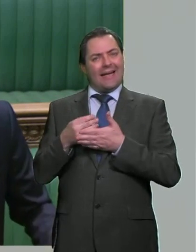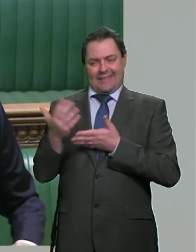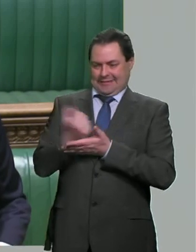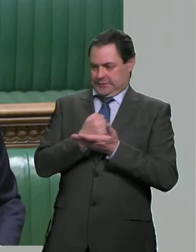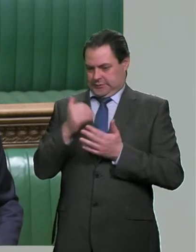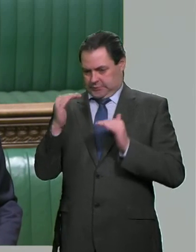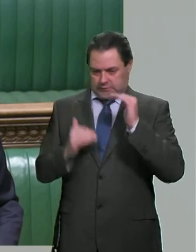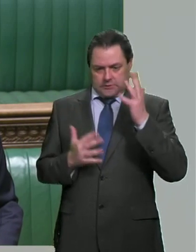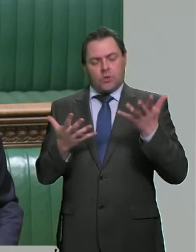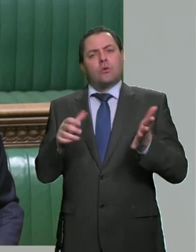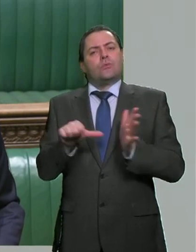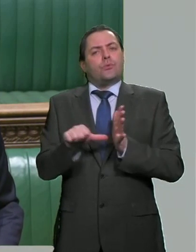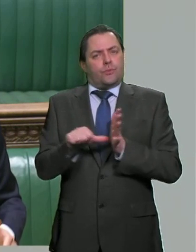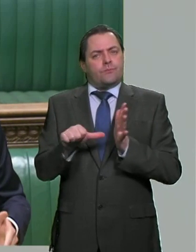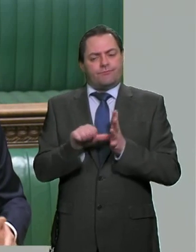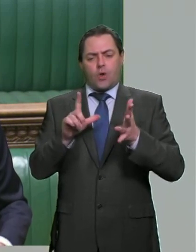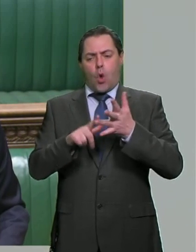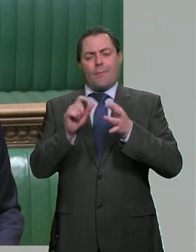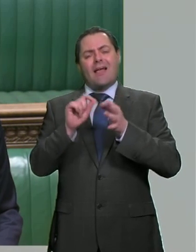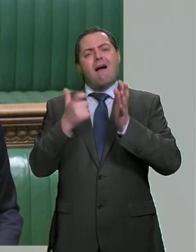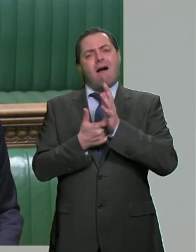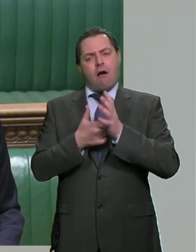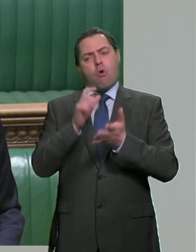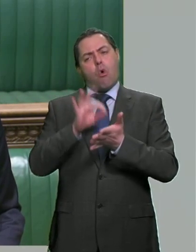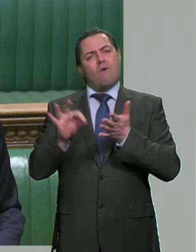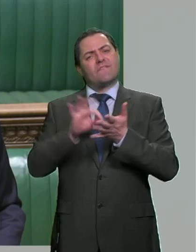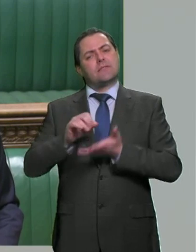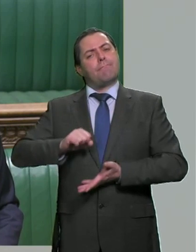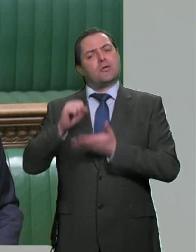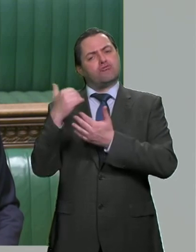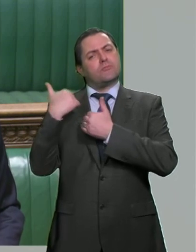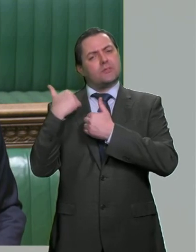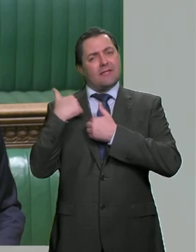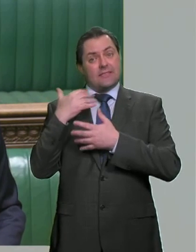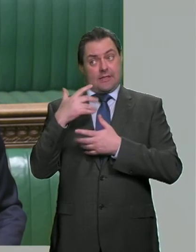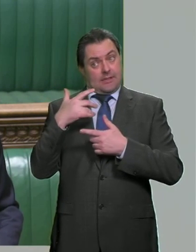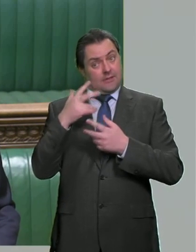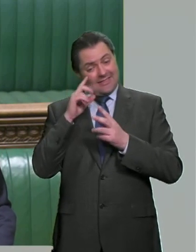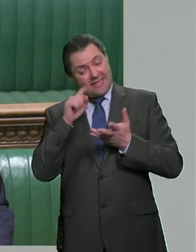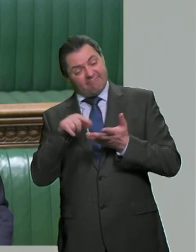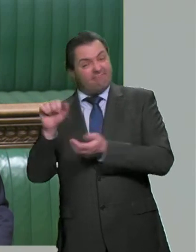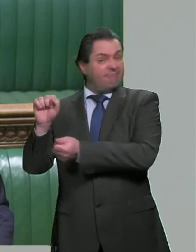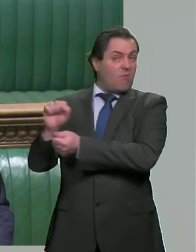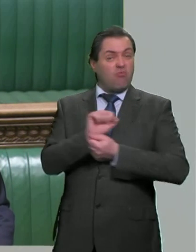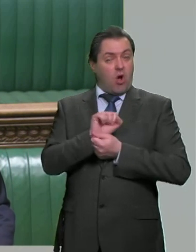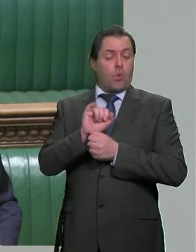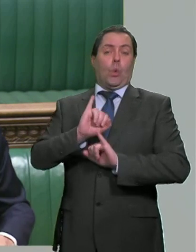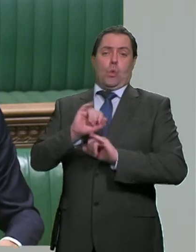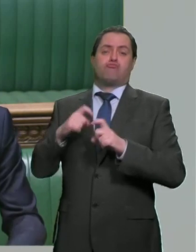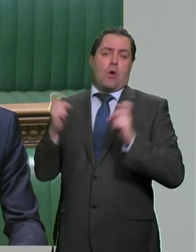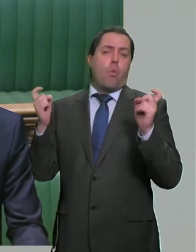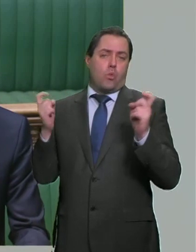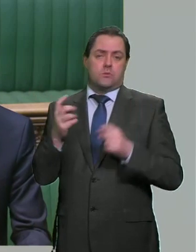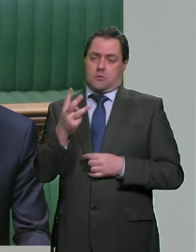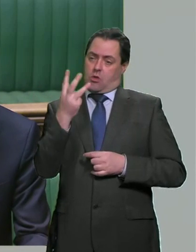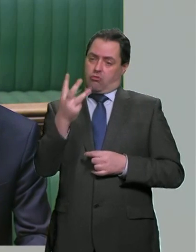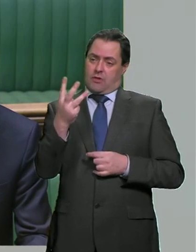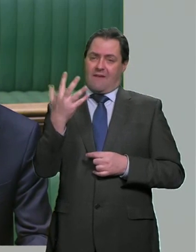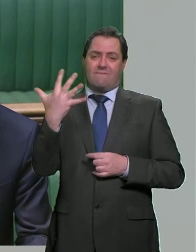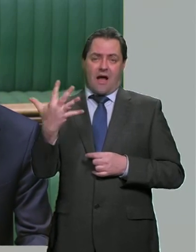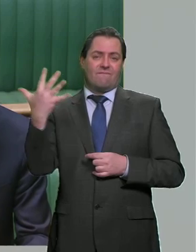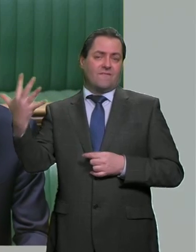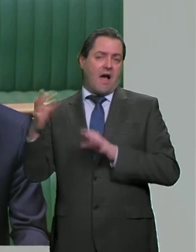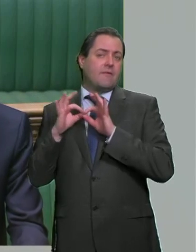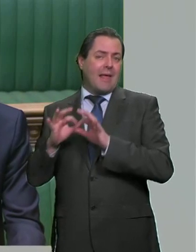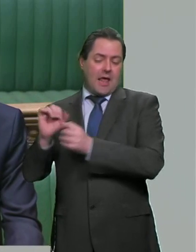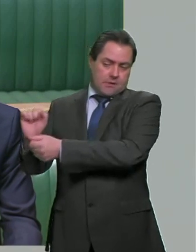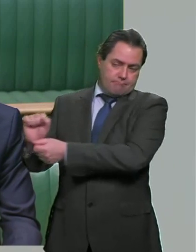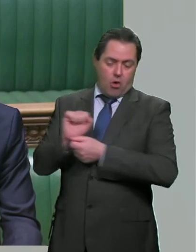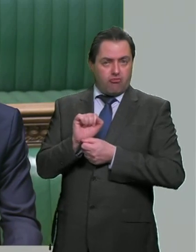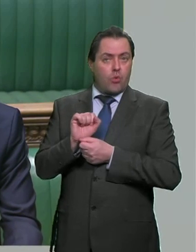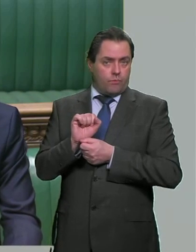The OBR’s fiscal forecasts show that this year, we have borrowed a record amount: £355 billion.